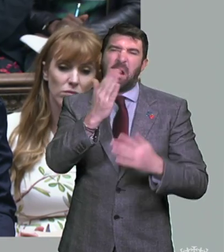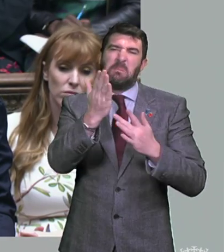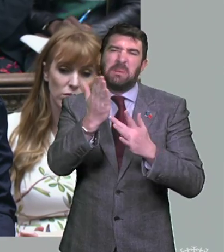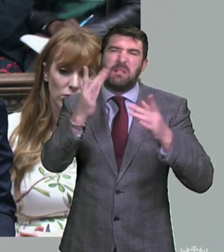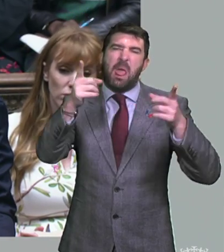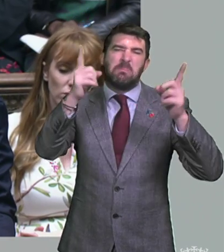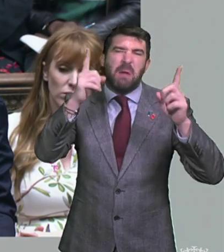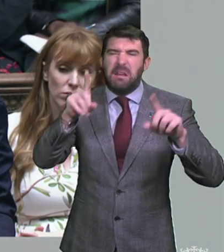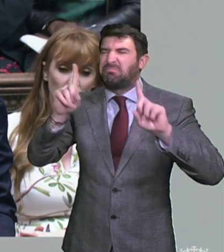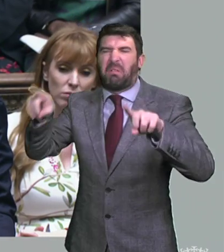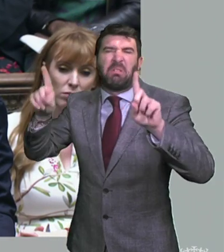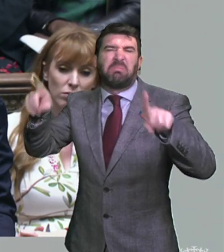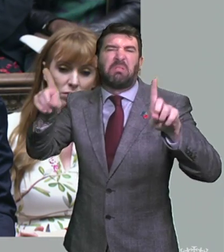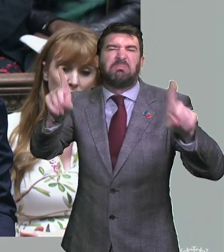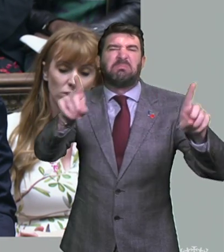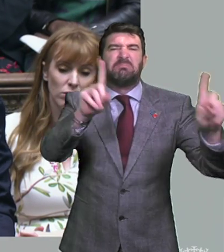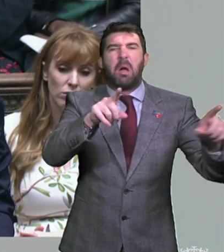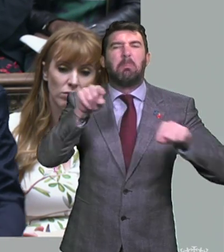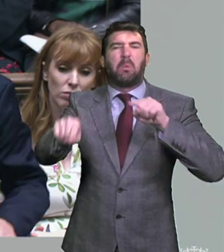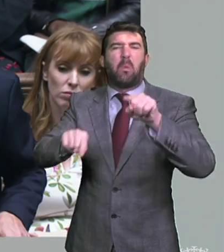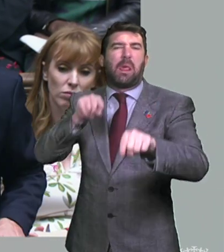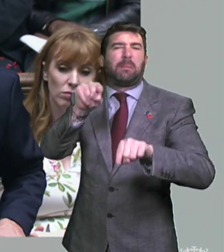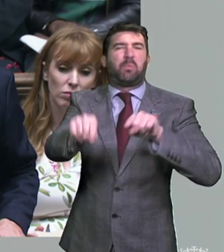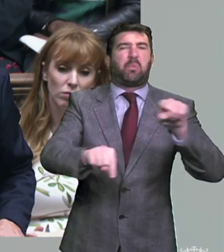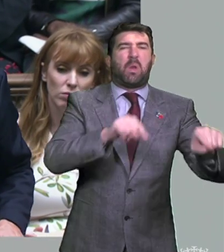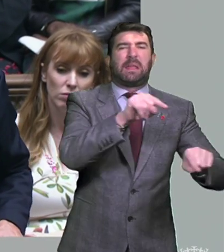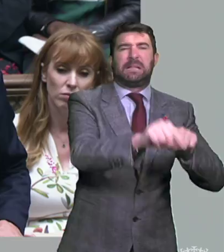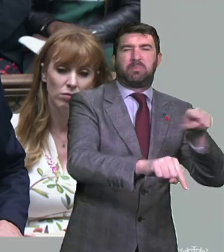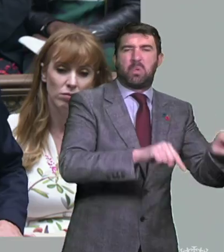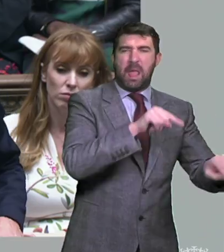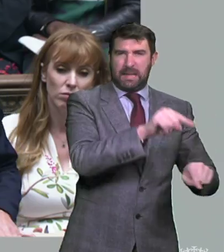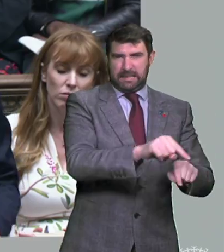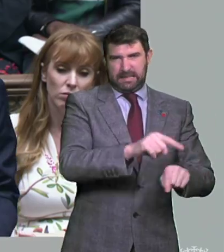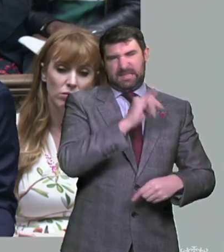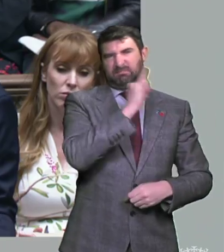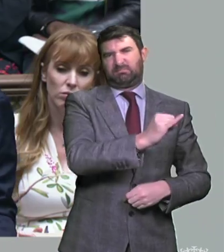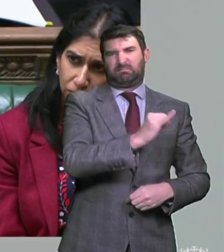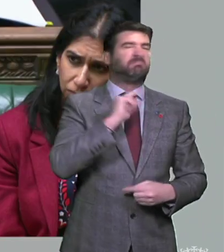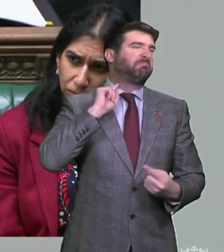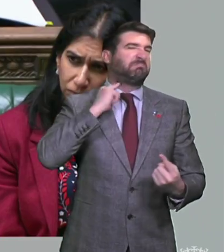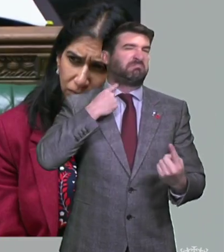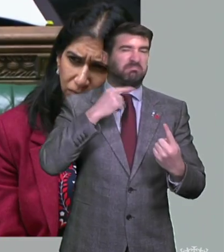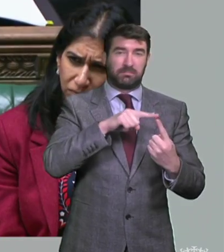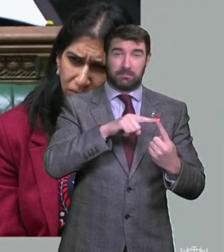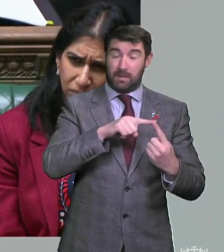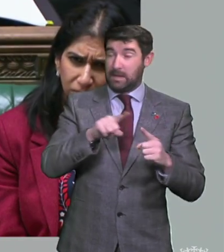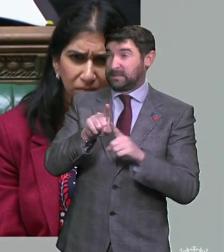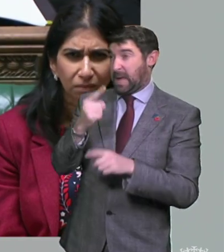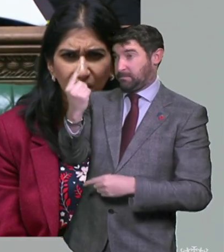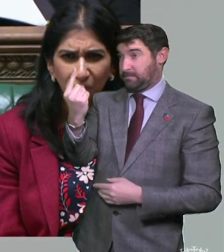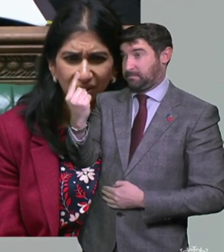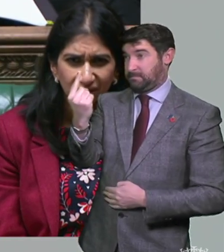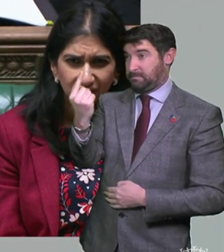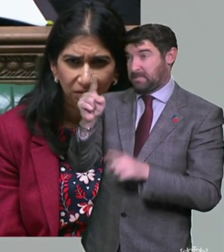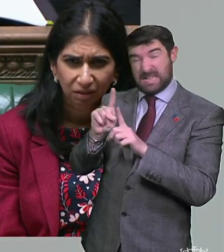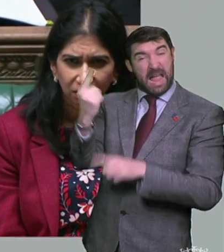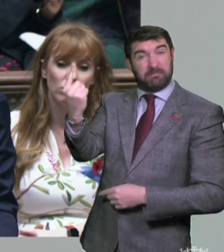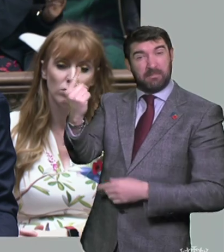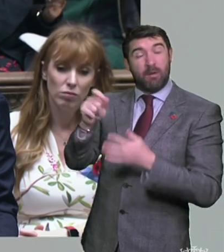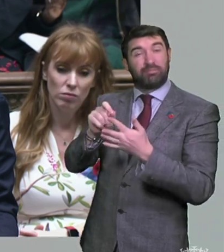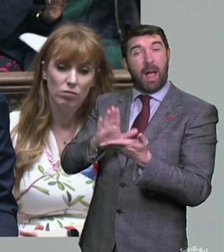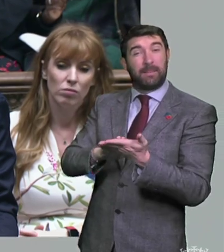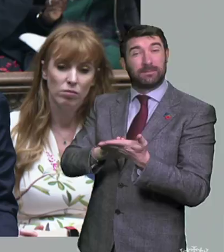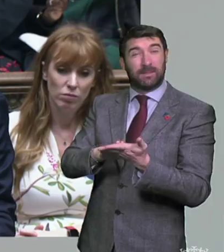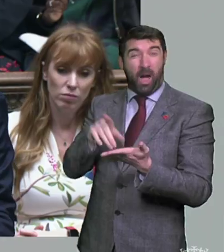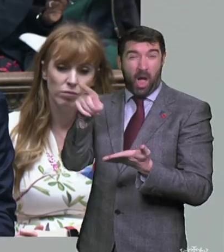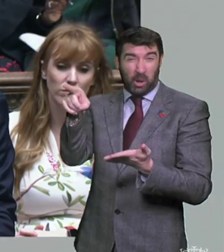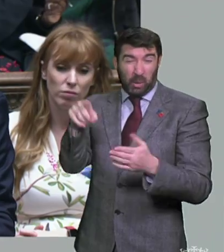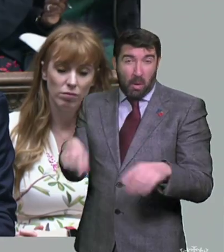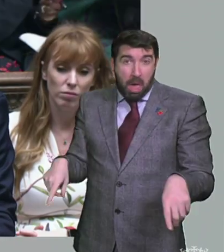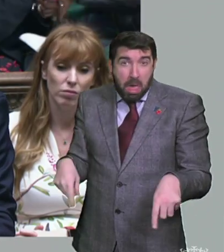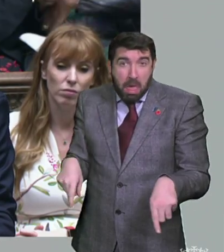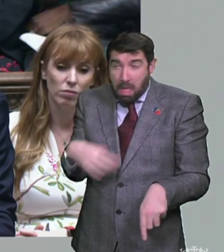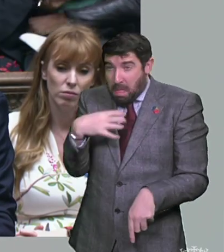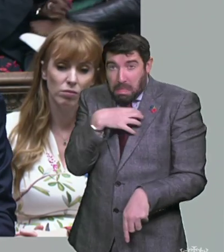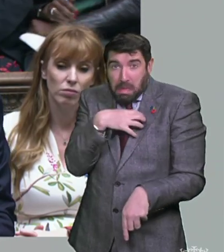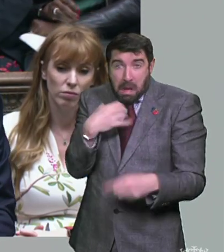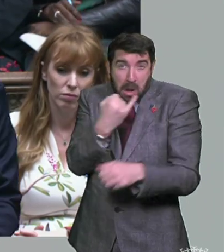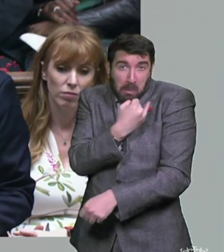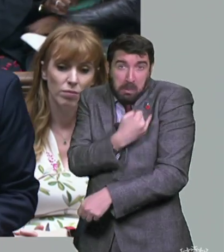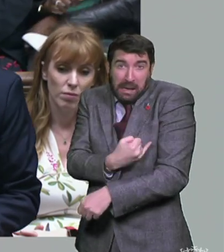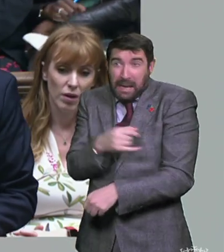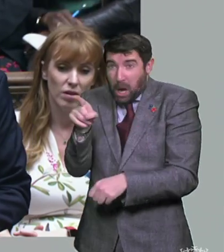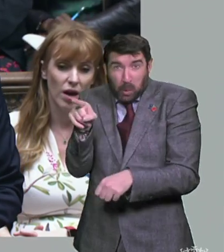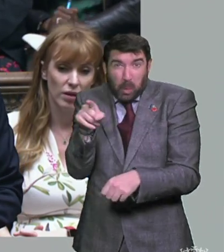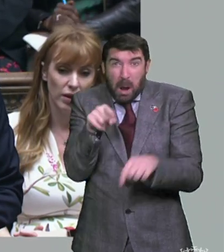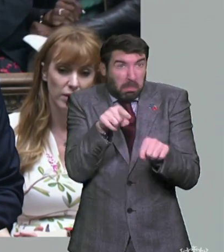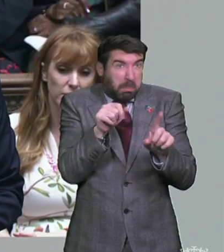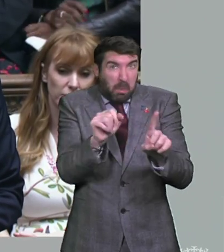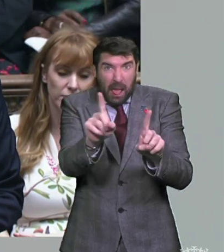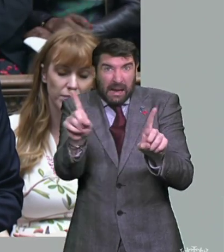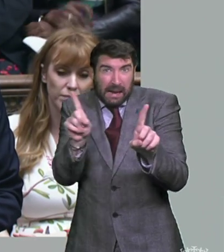But everyone in the country also knows someone like the Prime Minister: the boss who is so weak and so worried that the bullies will turn on him that he hides behind them.